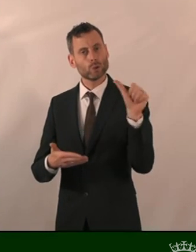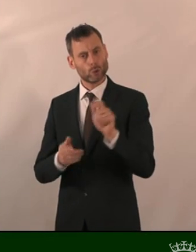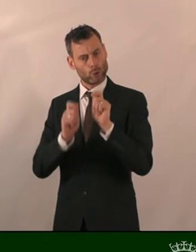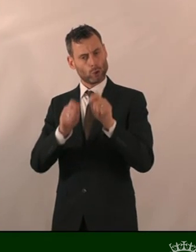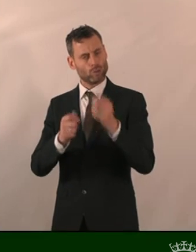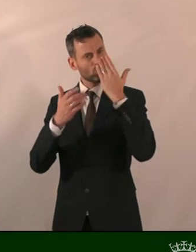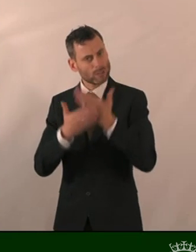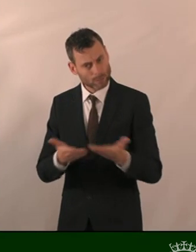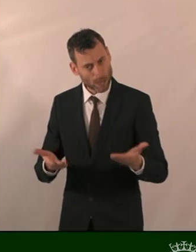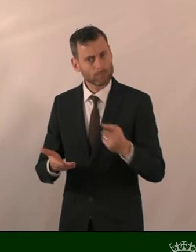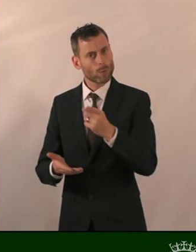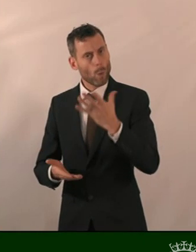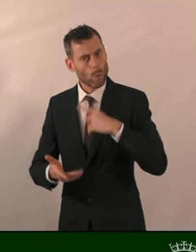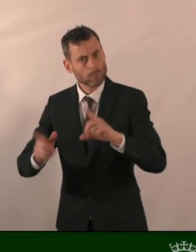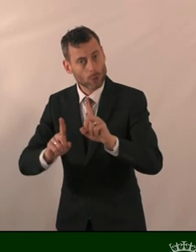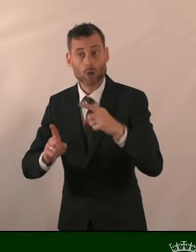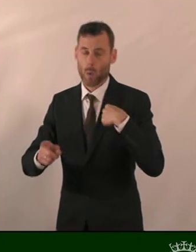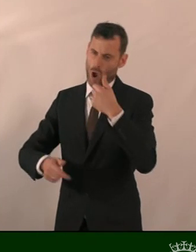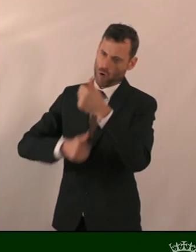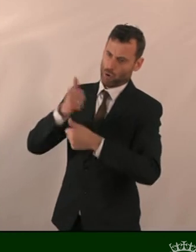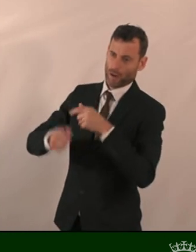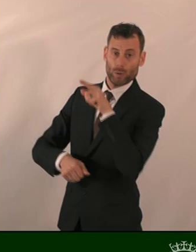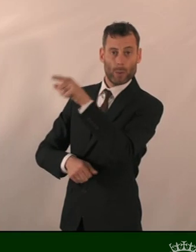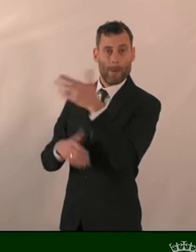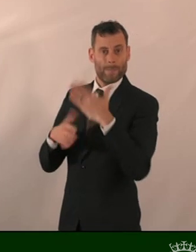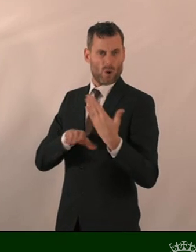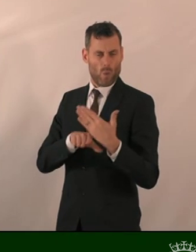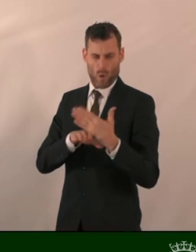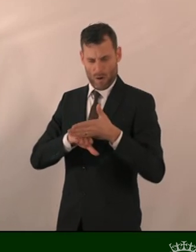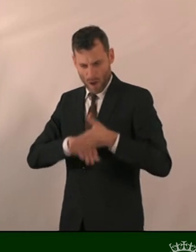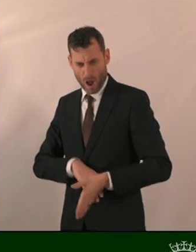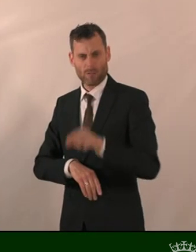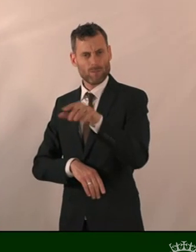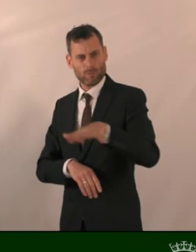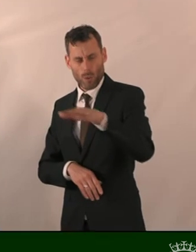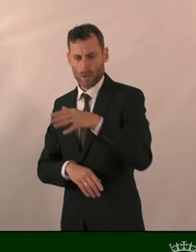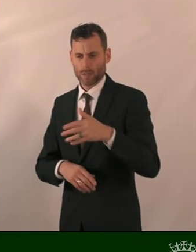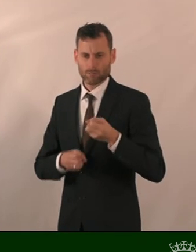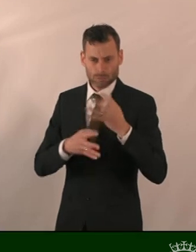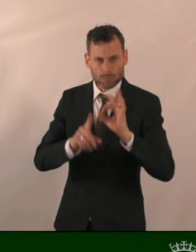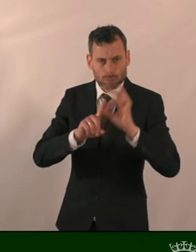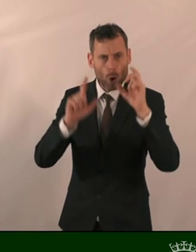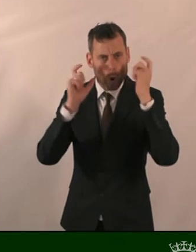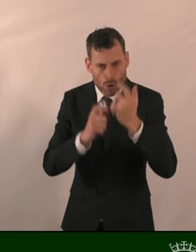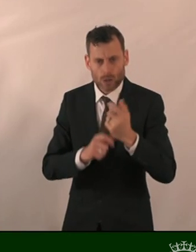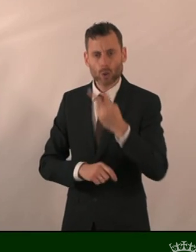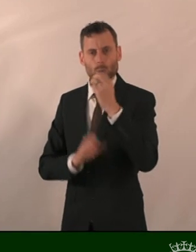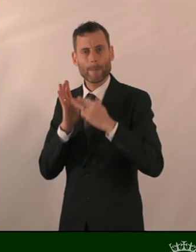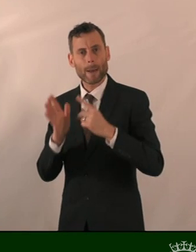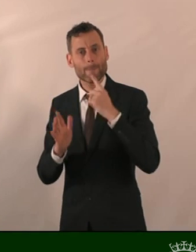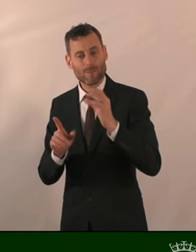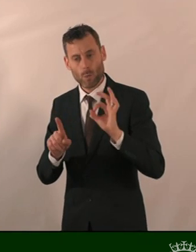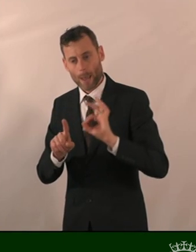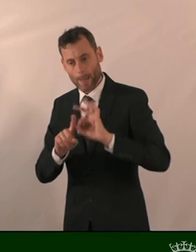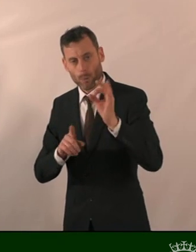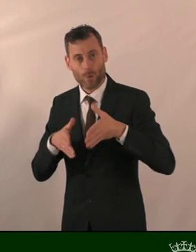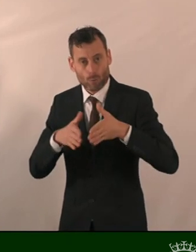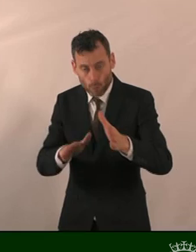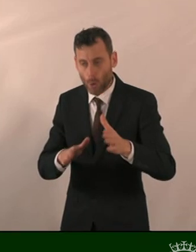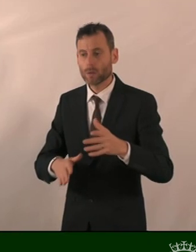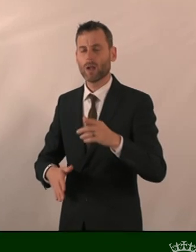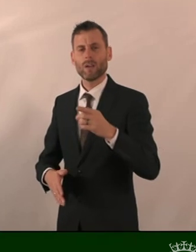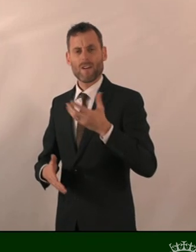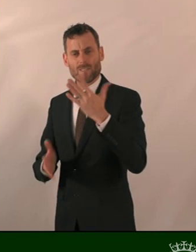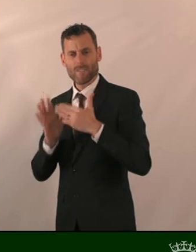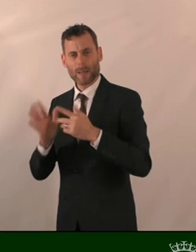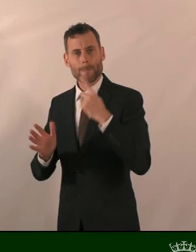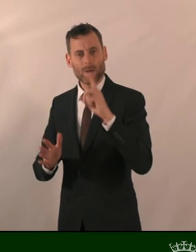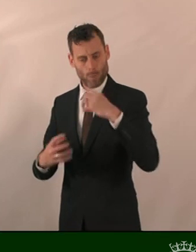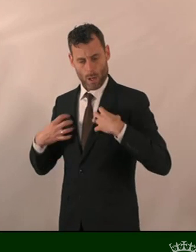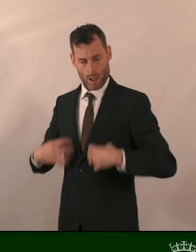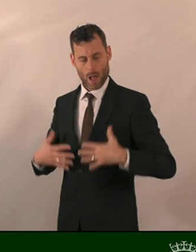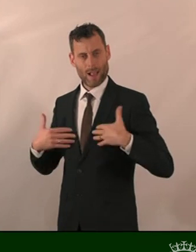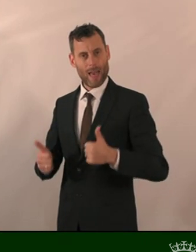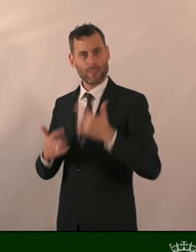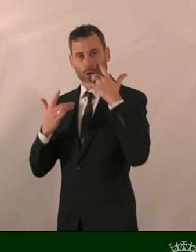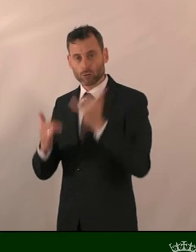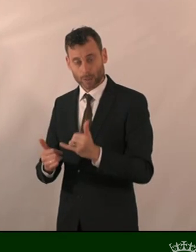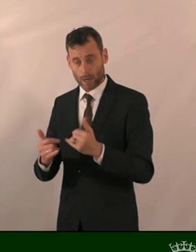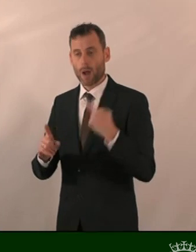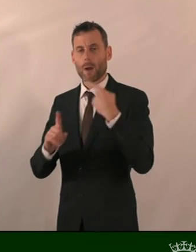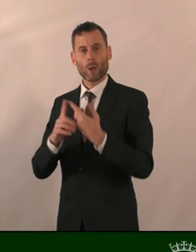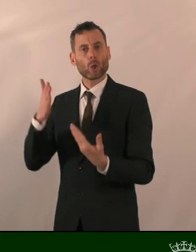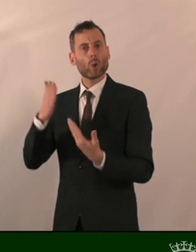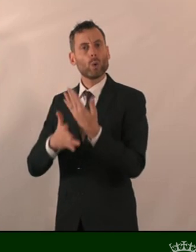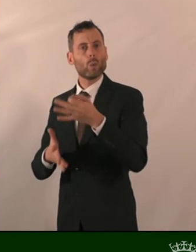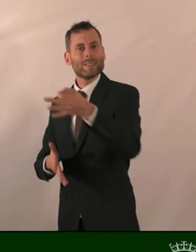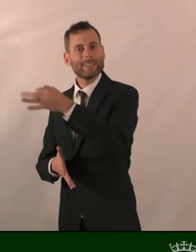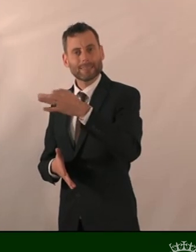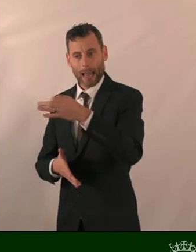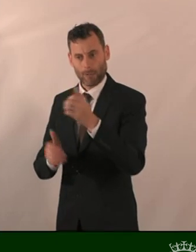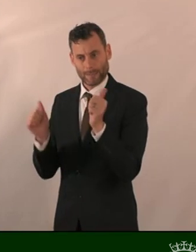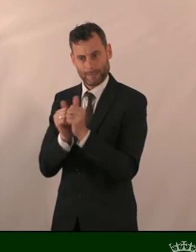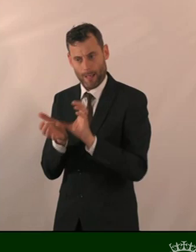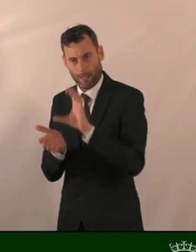I congratulate my honourable Friend on the hard work that he is doing for the people of Mansfield: £10 million for West Nottinghamshire College; £20 million for road improvements; £5 million for proactive lung health screenings; and up to £50 million in a new town deal and future high streets fund.